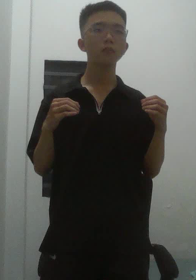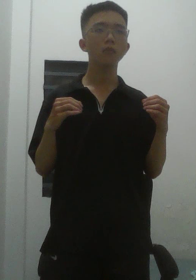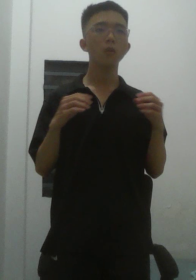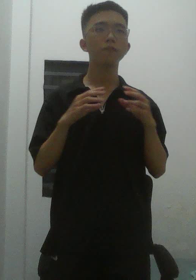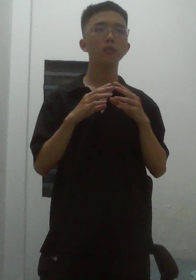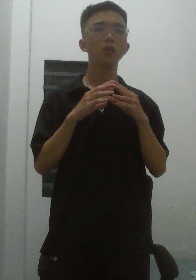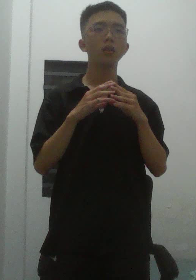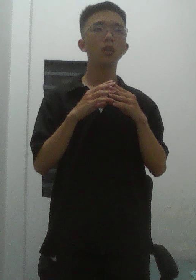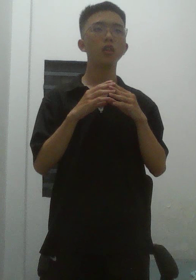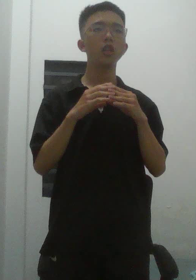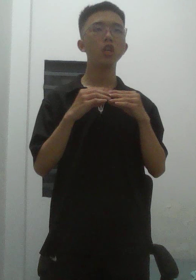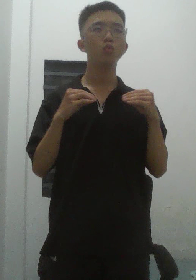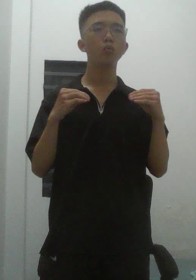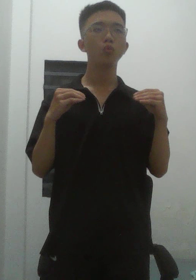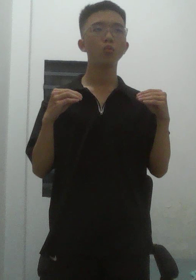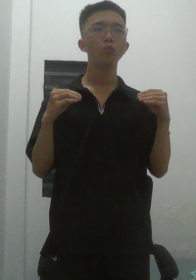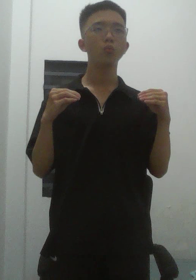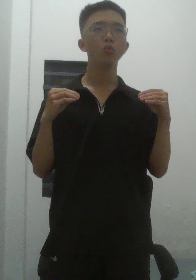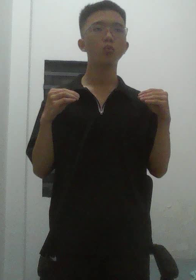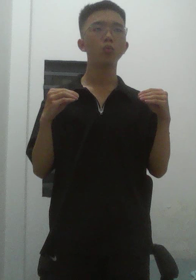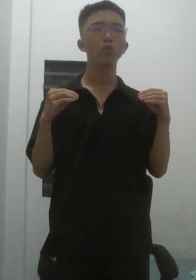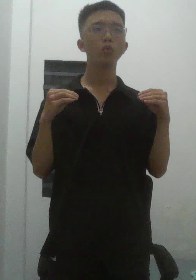nhieu